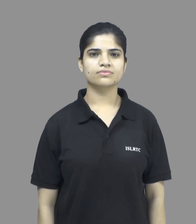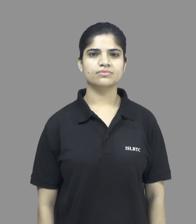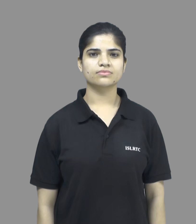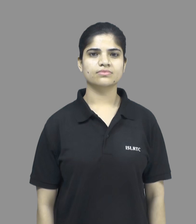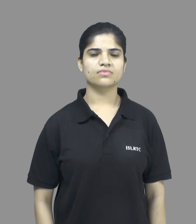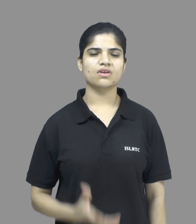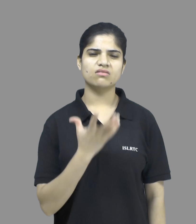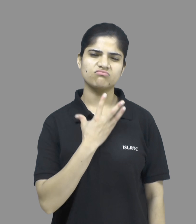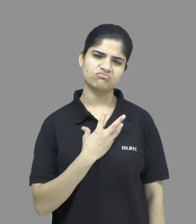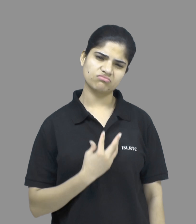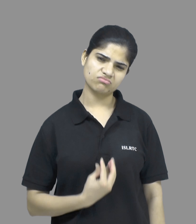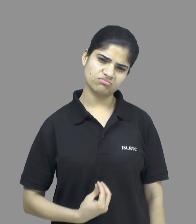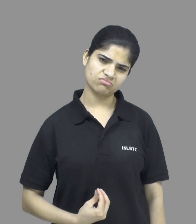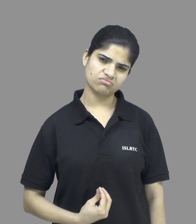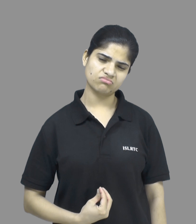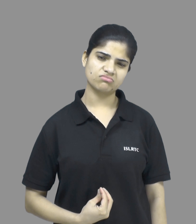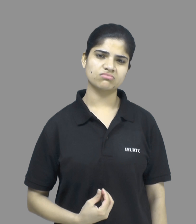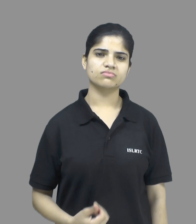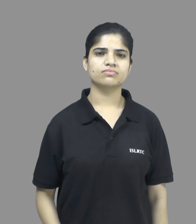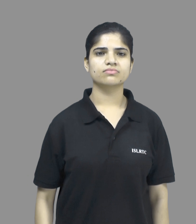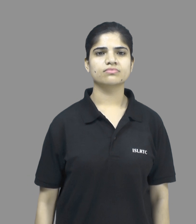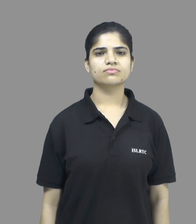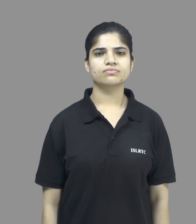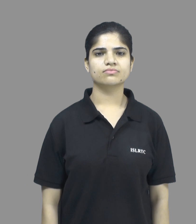Sad